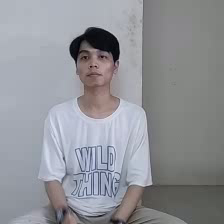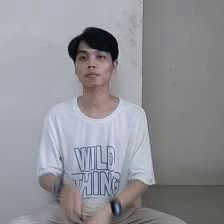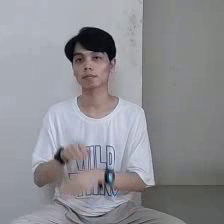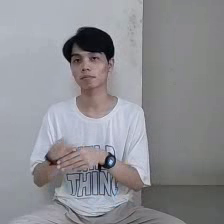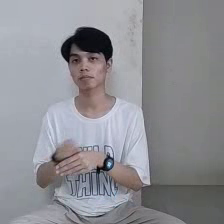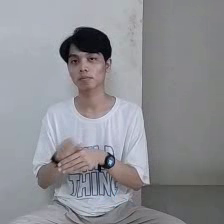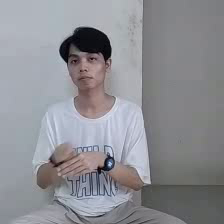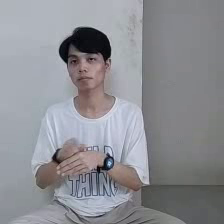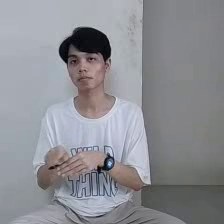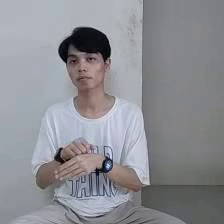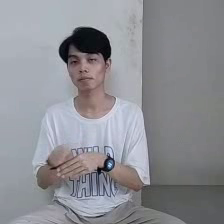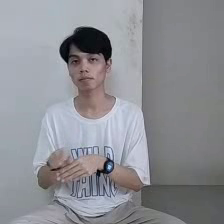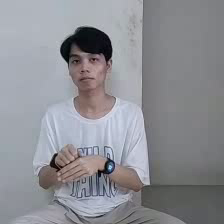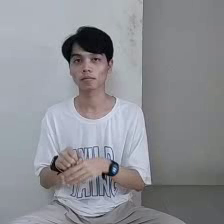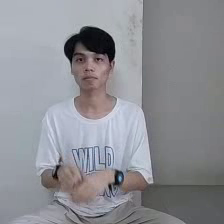Tập luyện